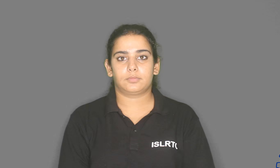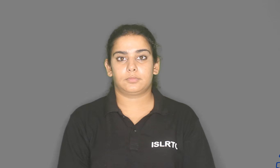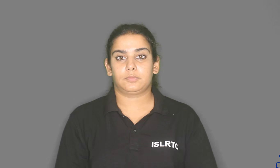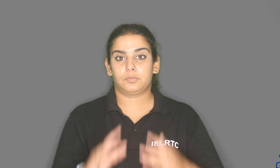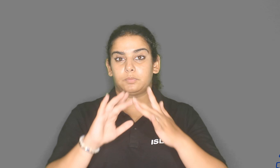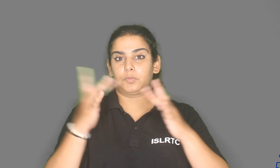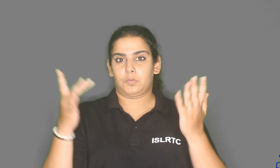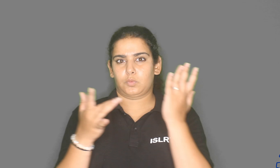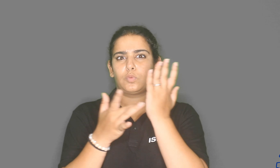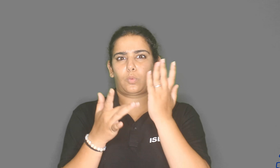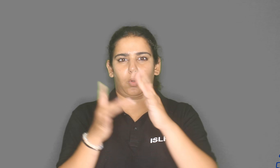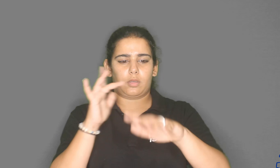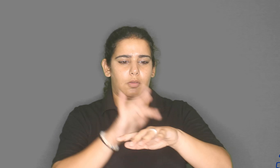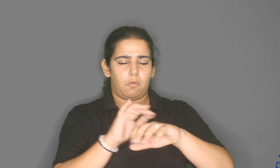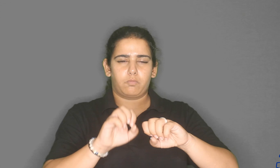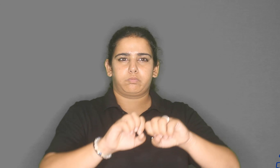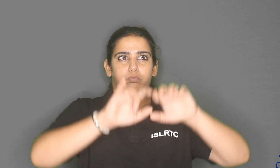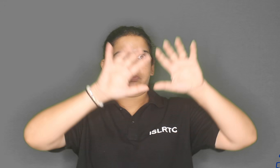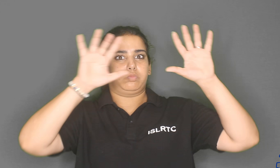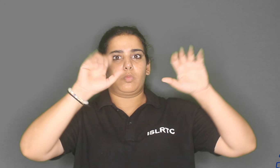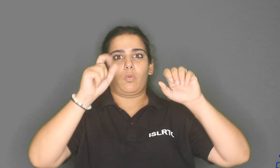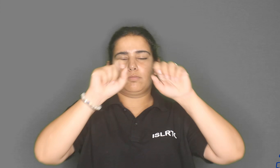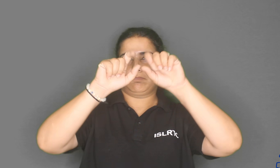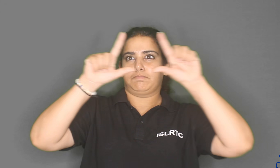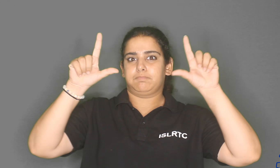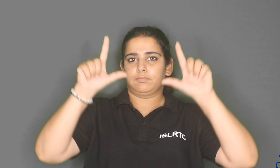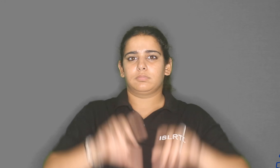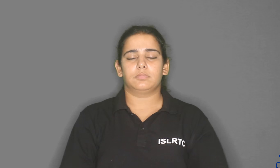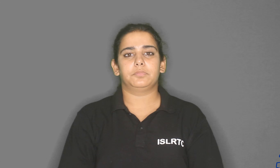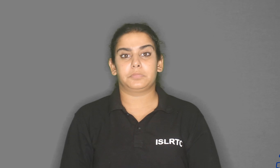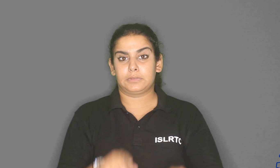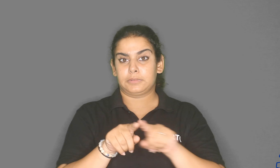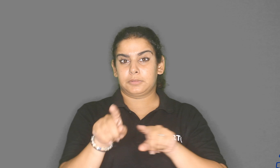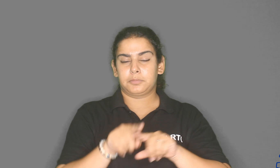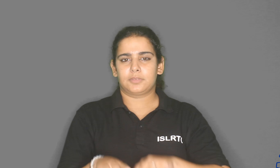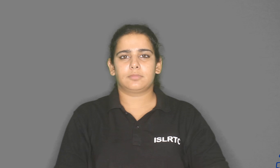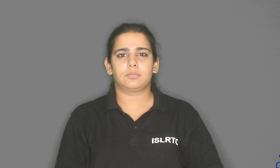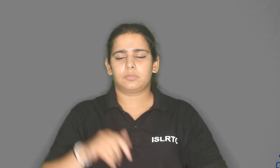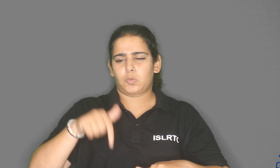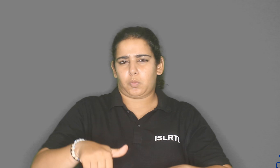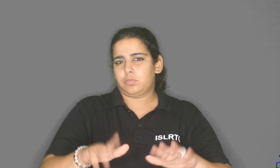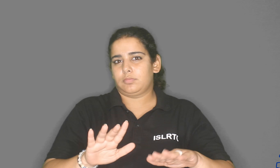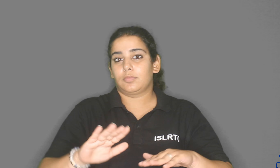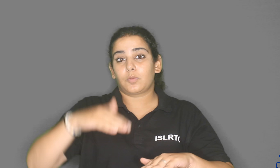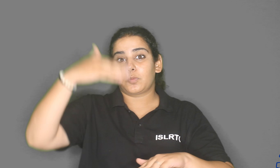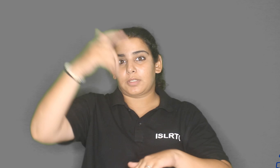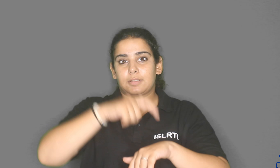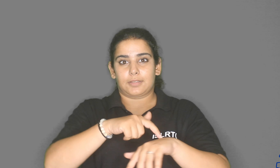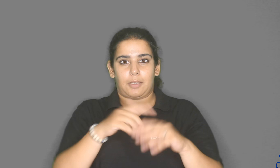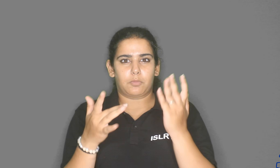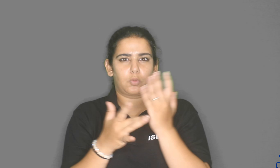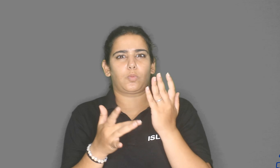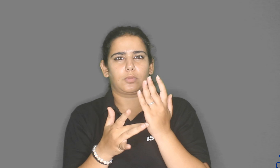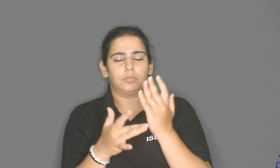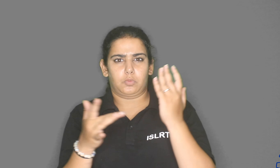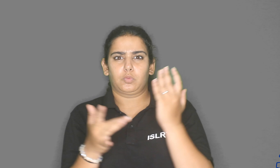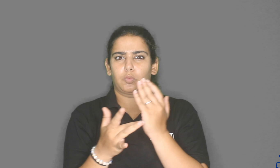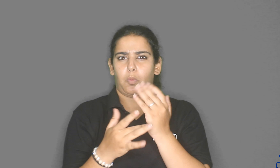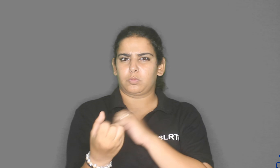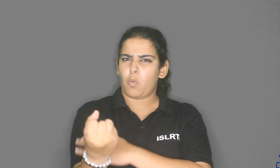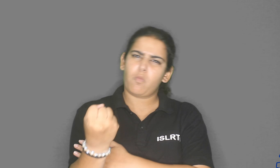Digitalization The process of converting something to digital form